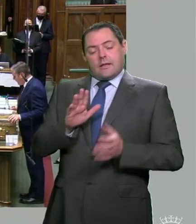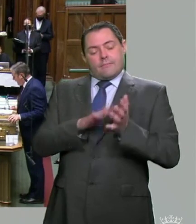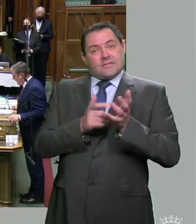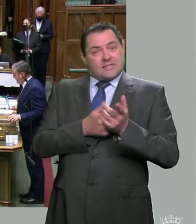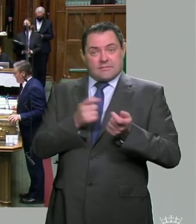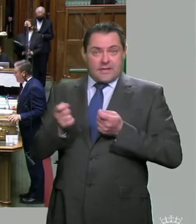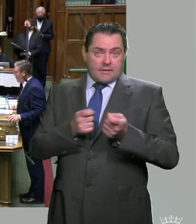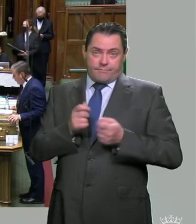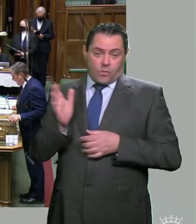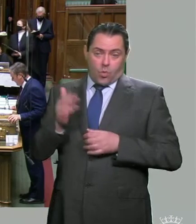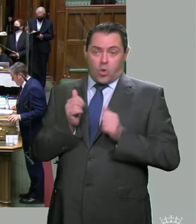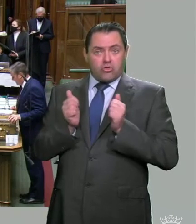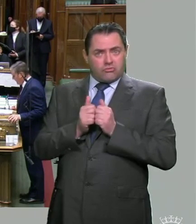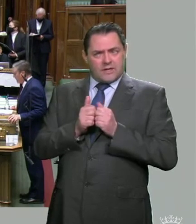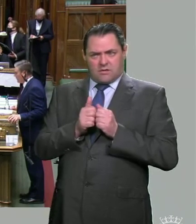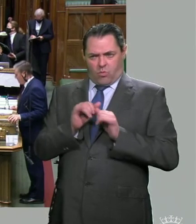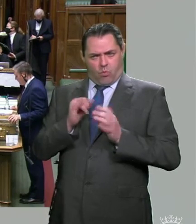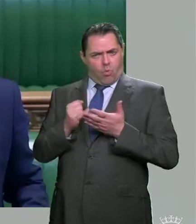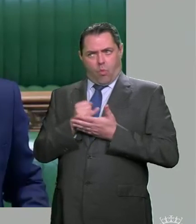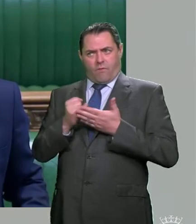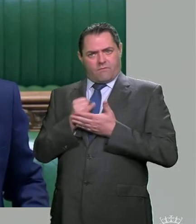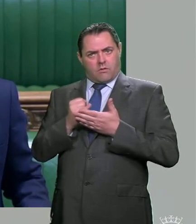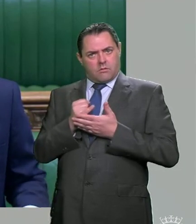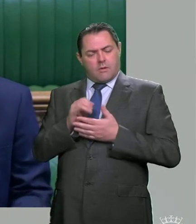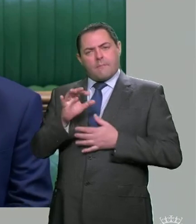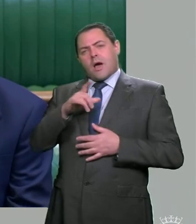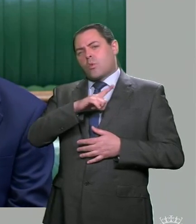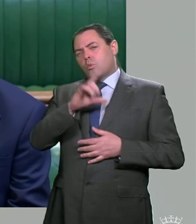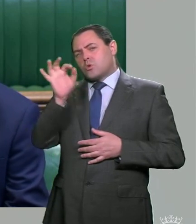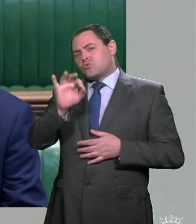We all agree that the figures are appalling. The question is why.